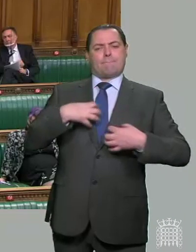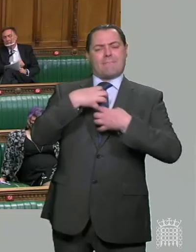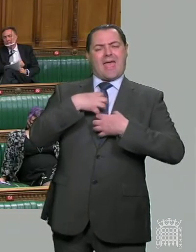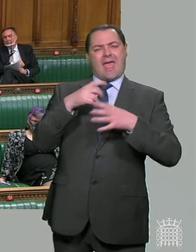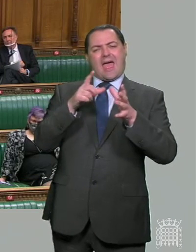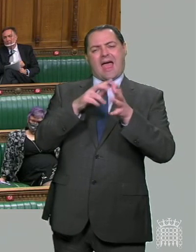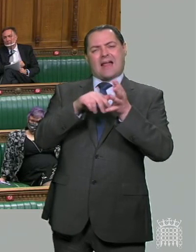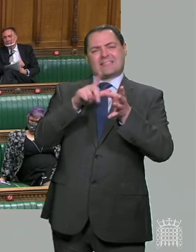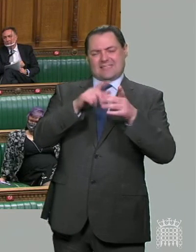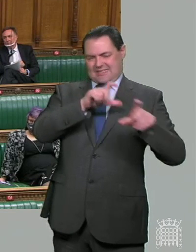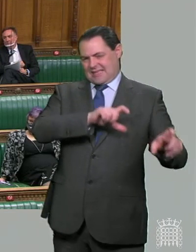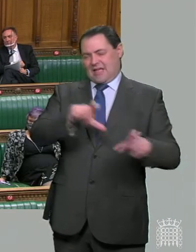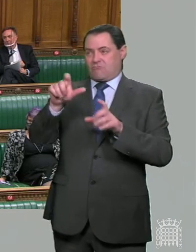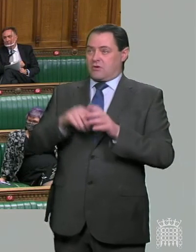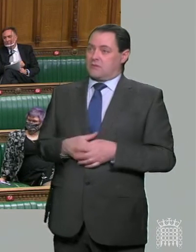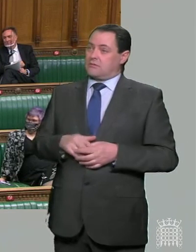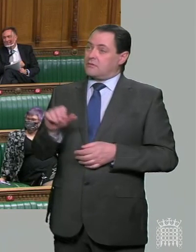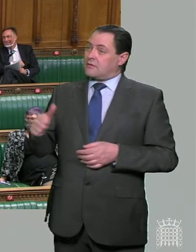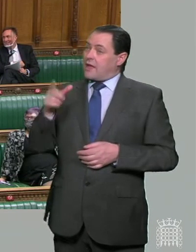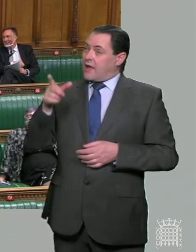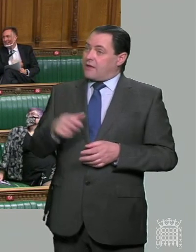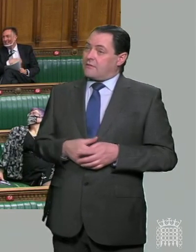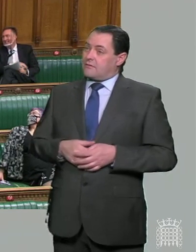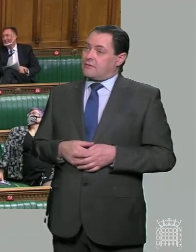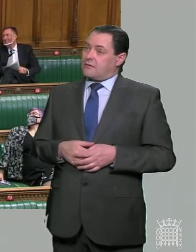Let’s bring in the goalkeeper—John Spellar.